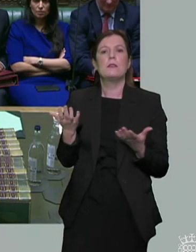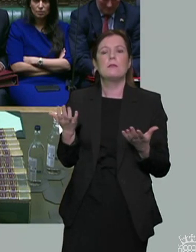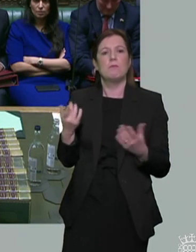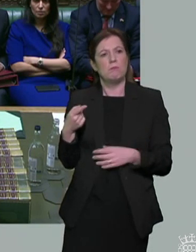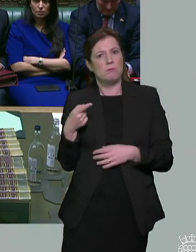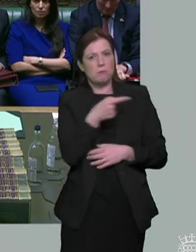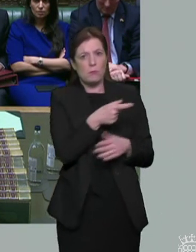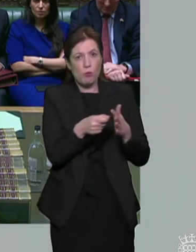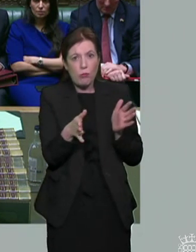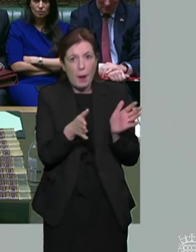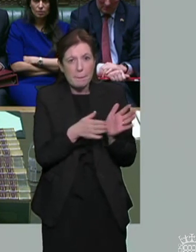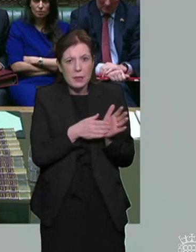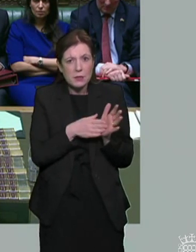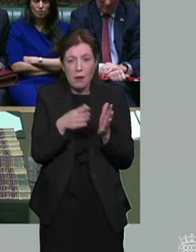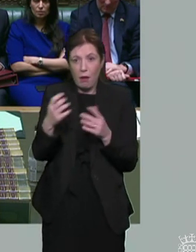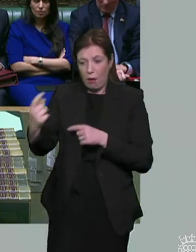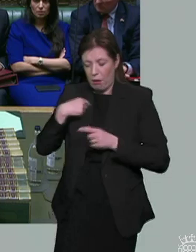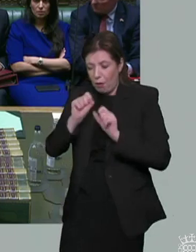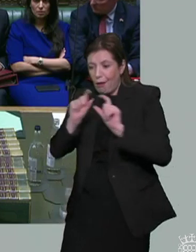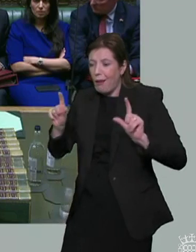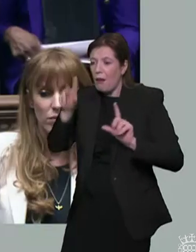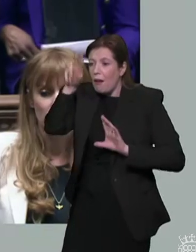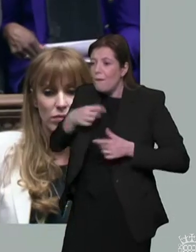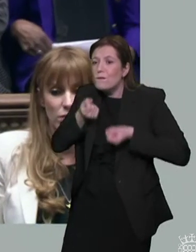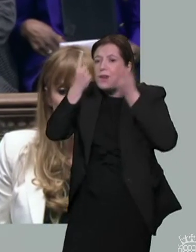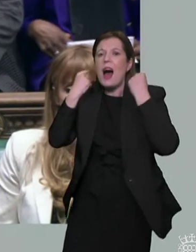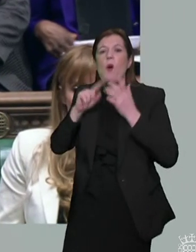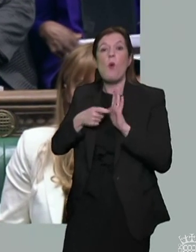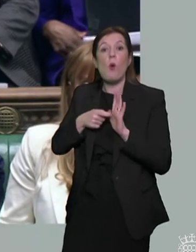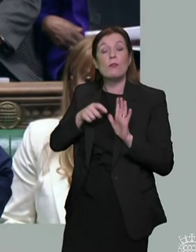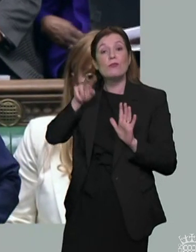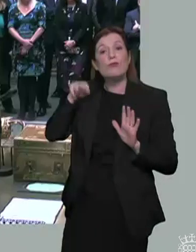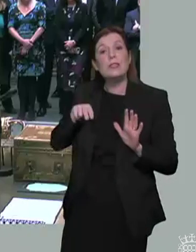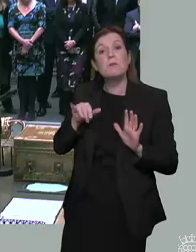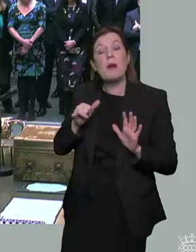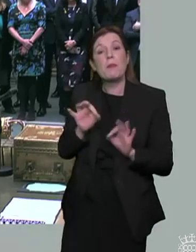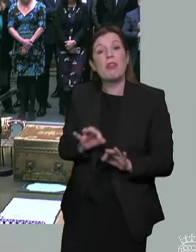Did the Prime Minister not understand the memo, or did he just not bother to read it?